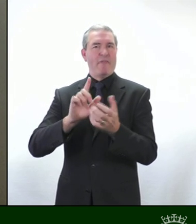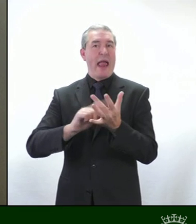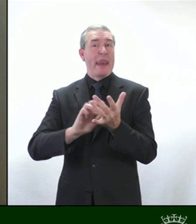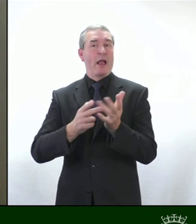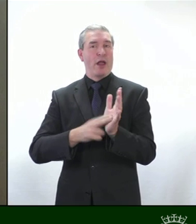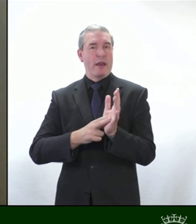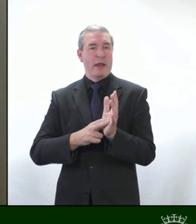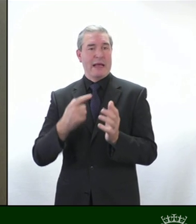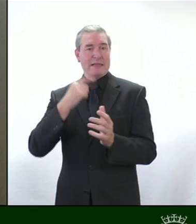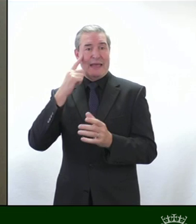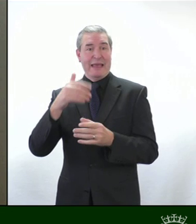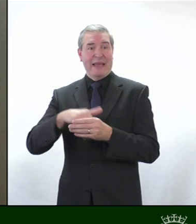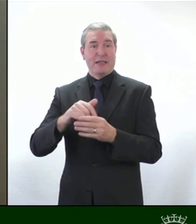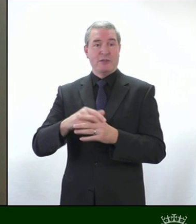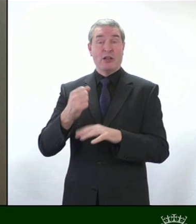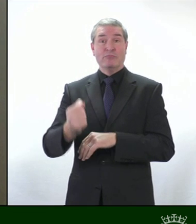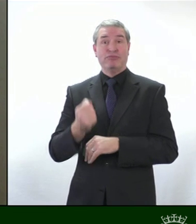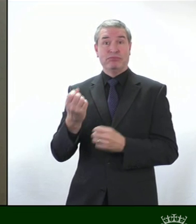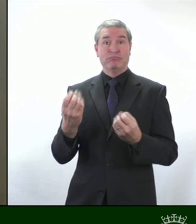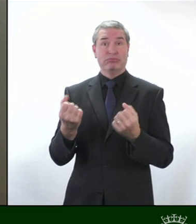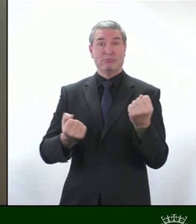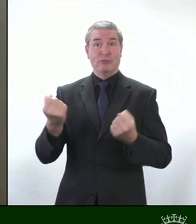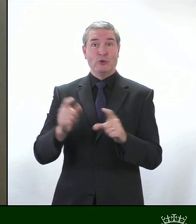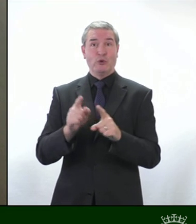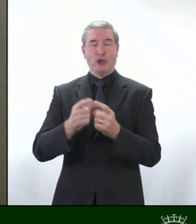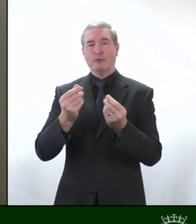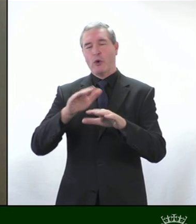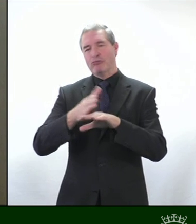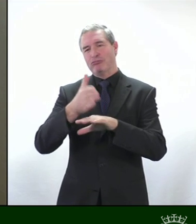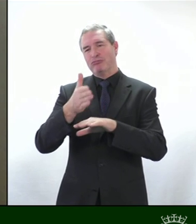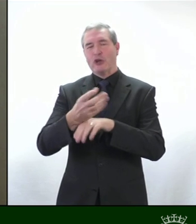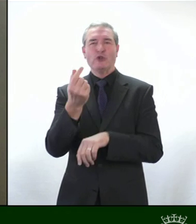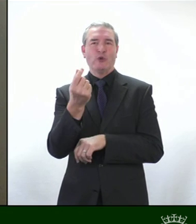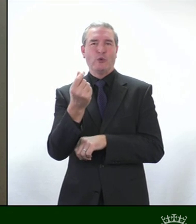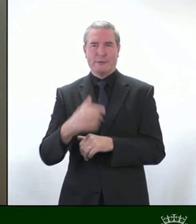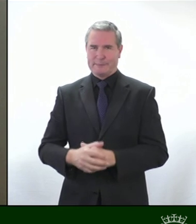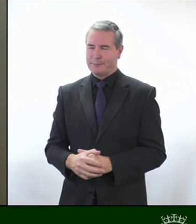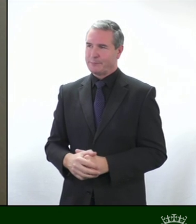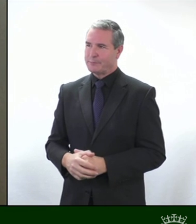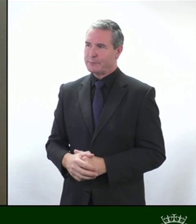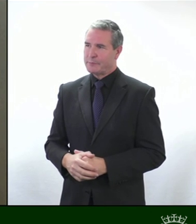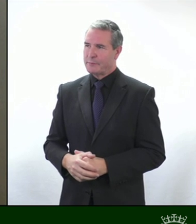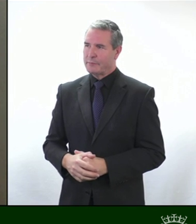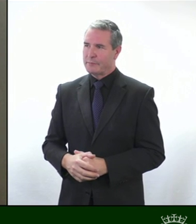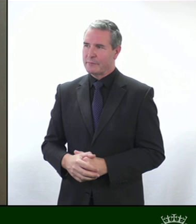I look forward to seeing internal combustion engine vehicles gliding over its smooth tarmac surface for many decades to come.